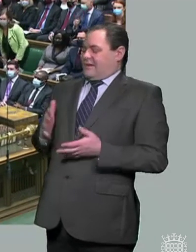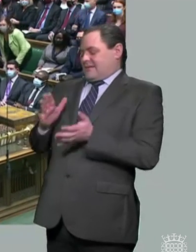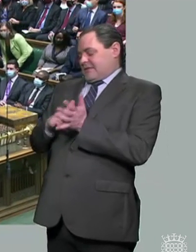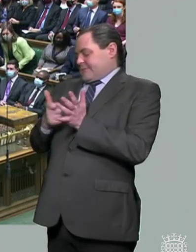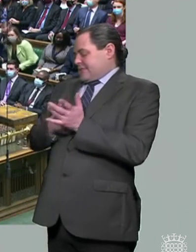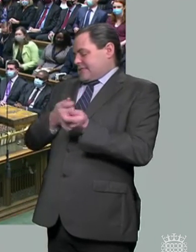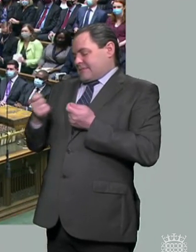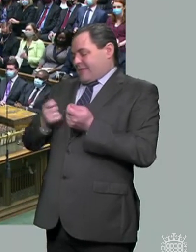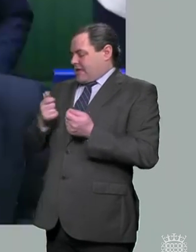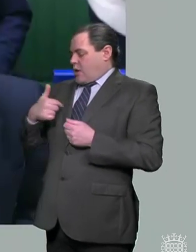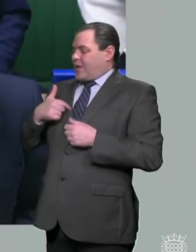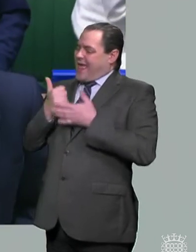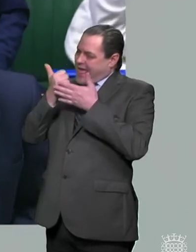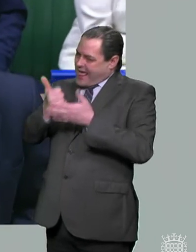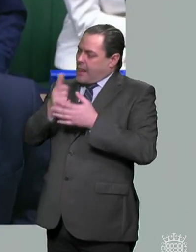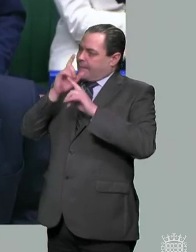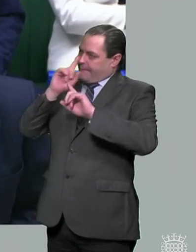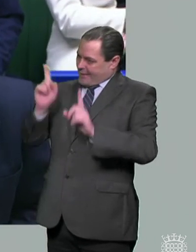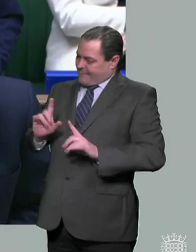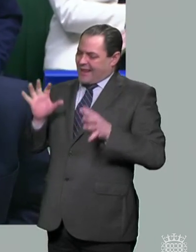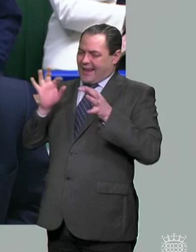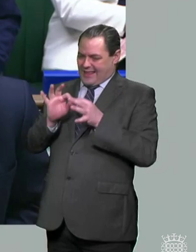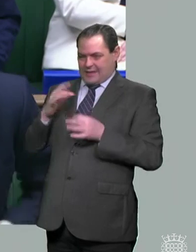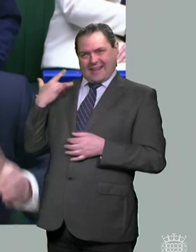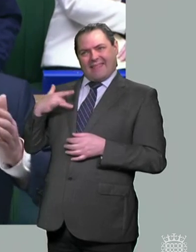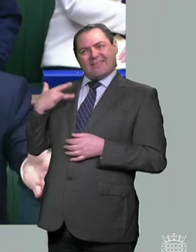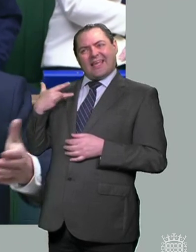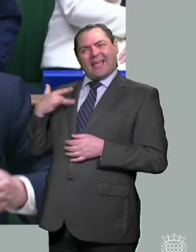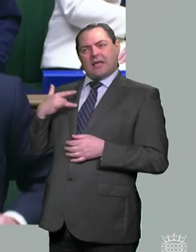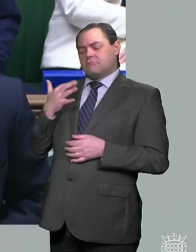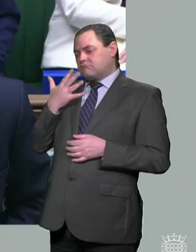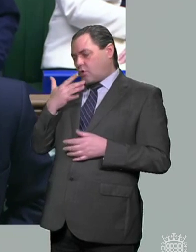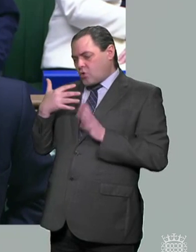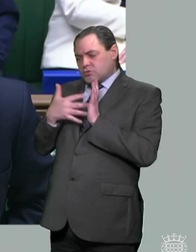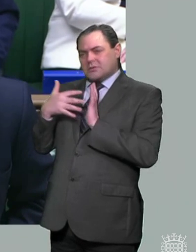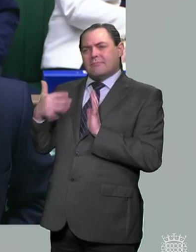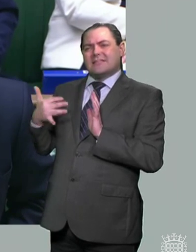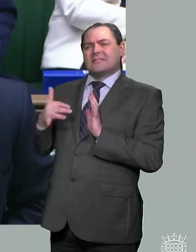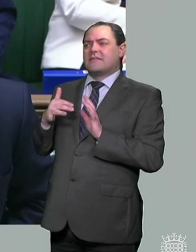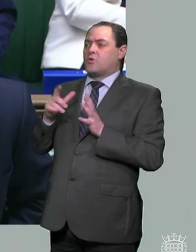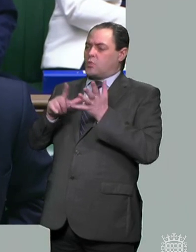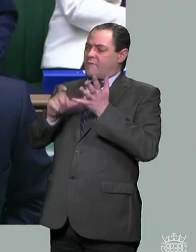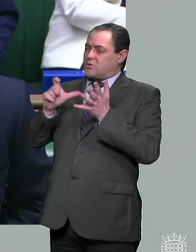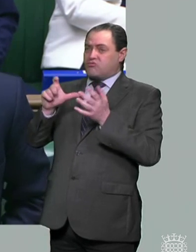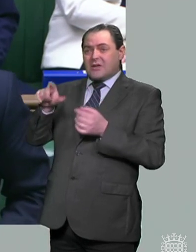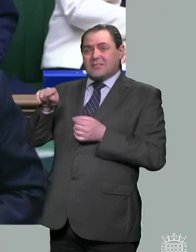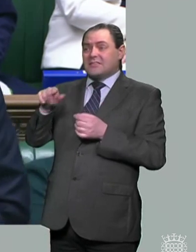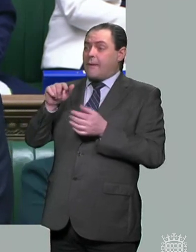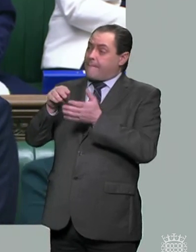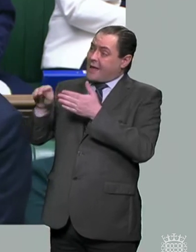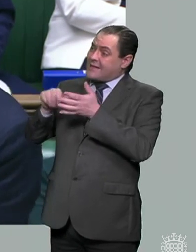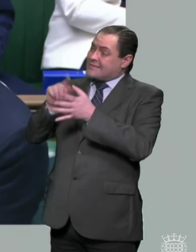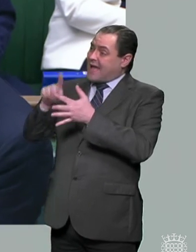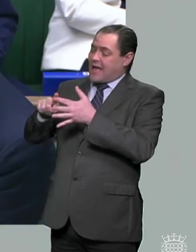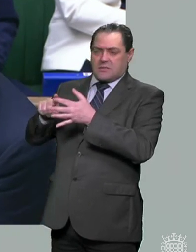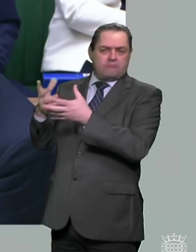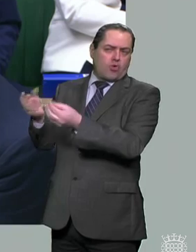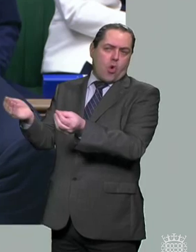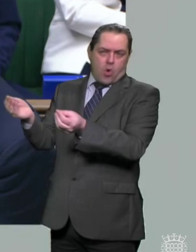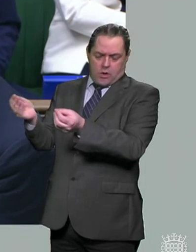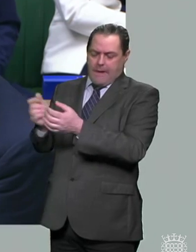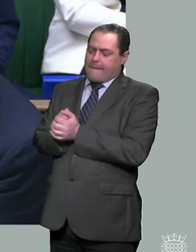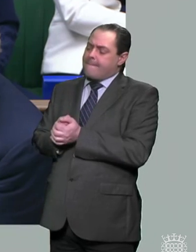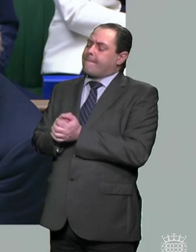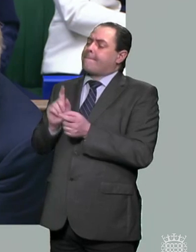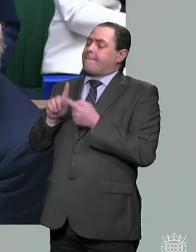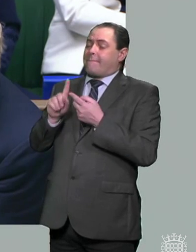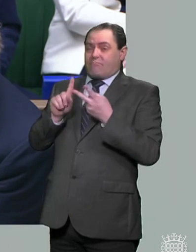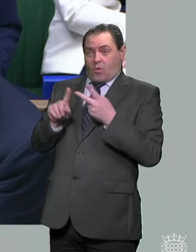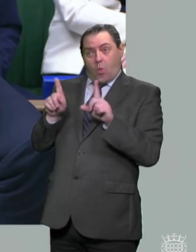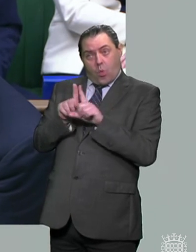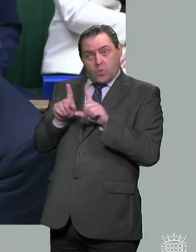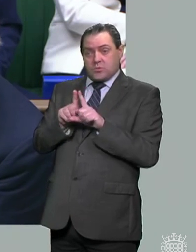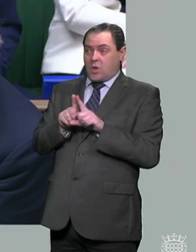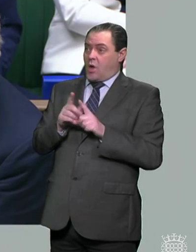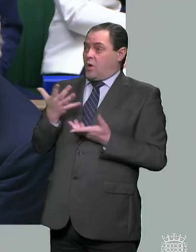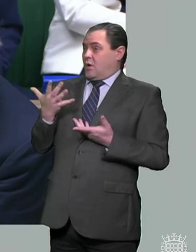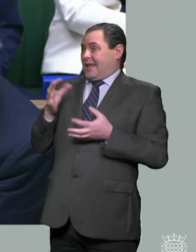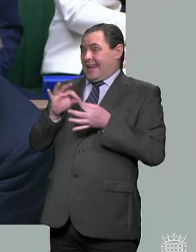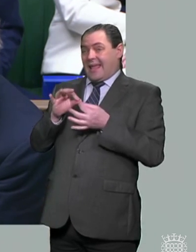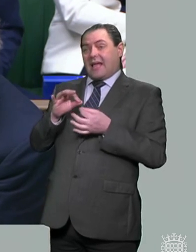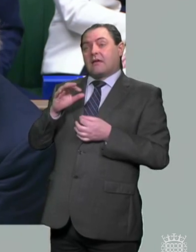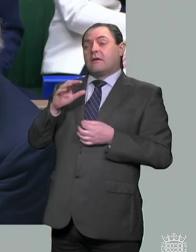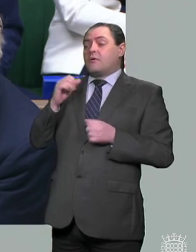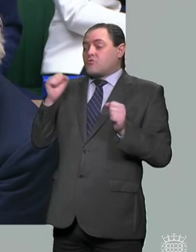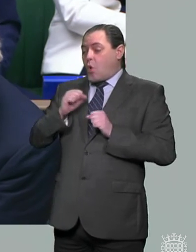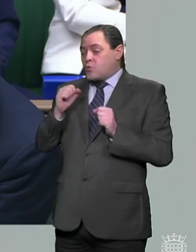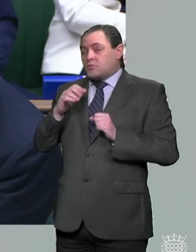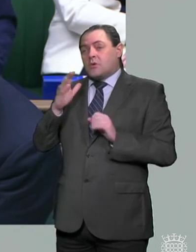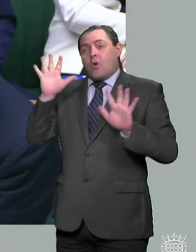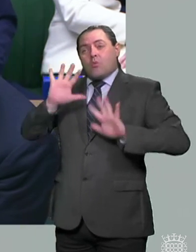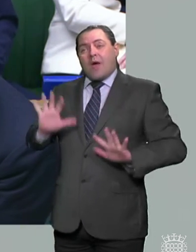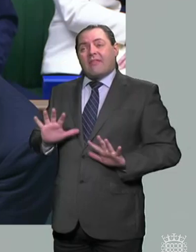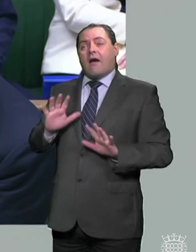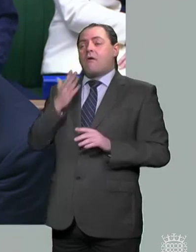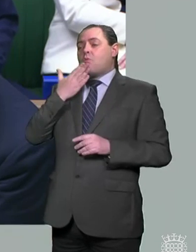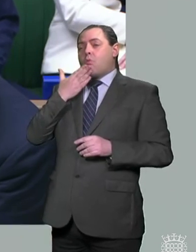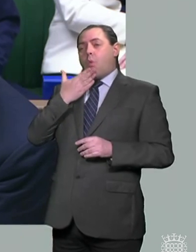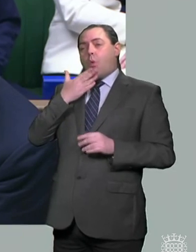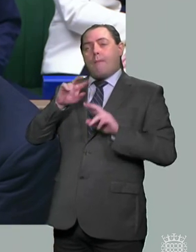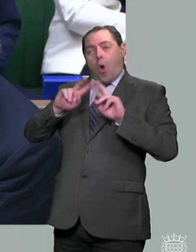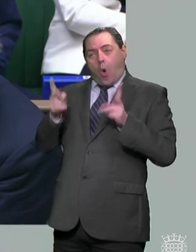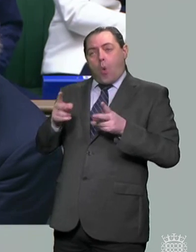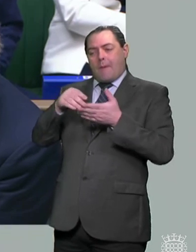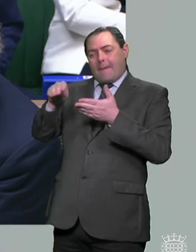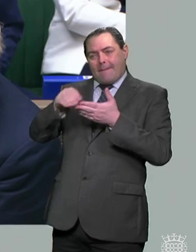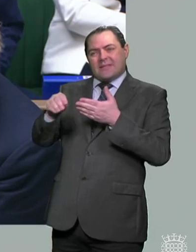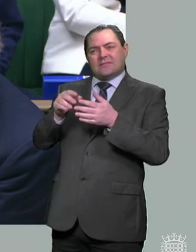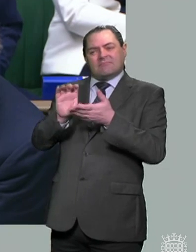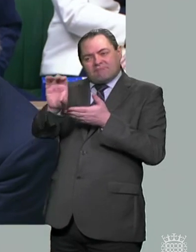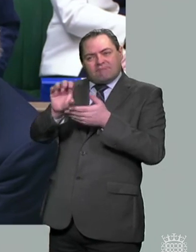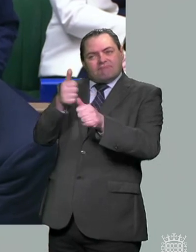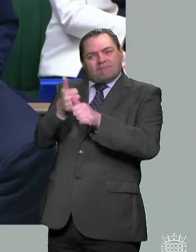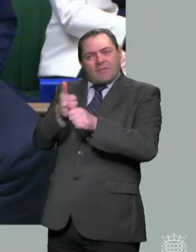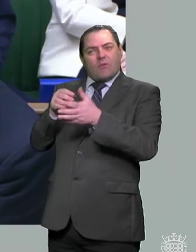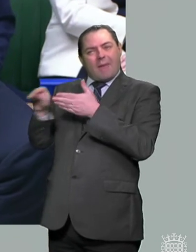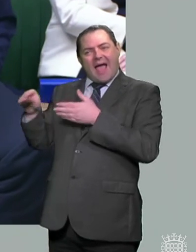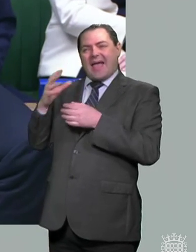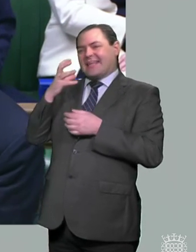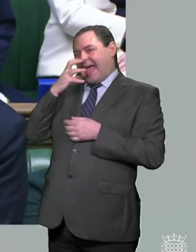What we are doing is helping people with the cost of living, cutting taxes for those on universal credit, as I have said, and helping people with the cost of their fuel, with the cold weather payments and the warm home payment—doing all the things that this country would expect.